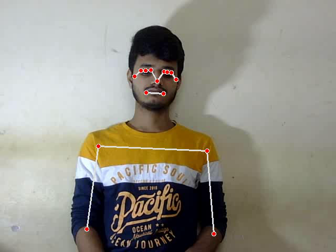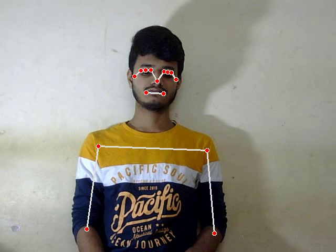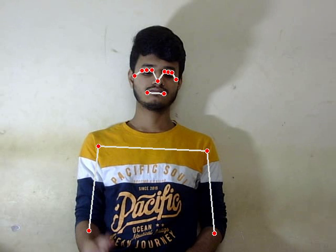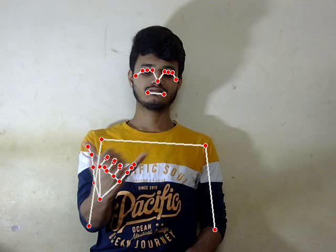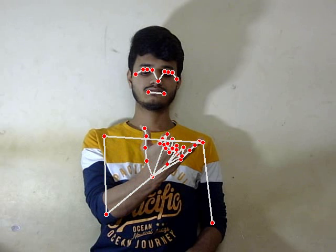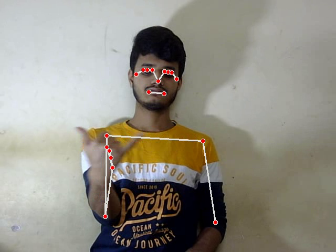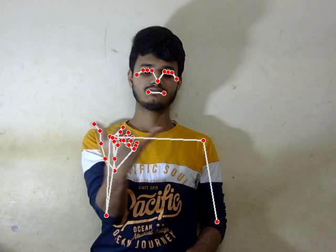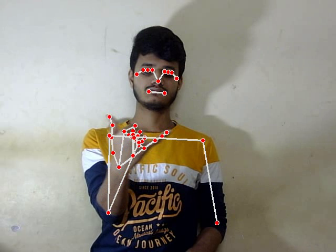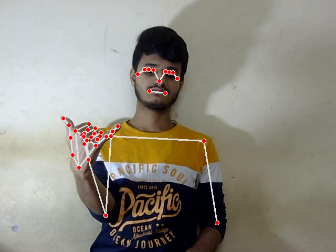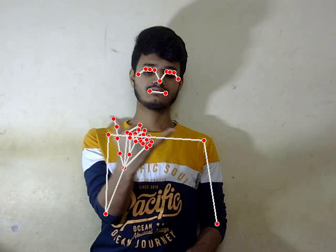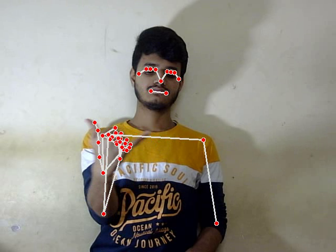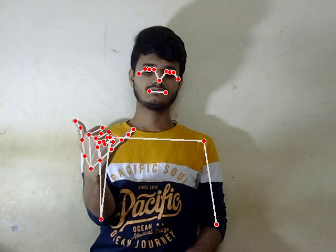same